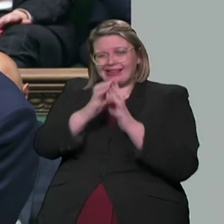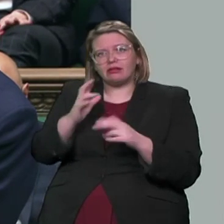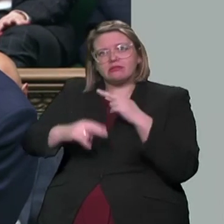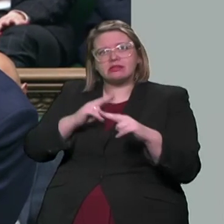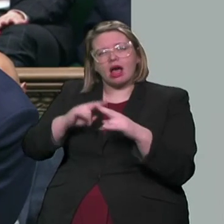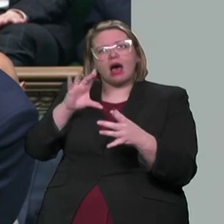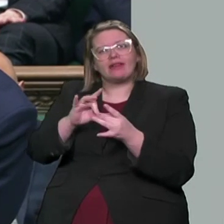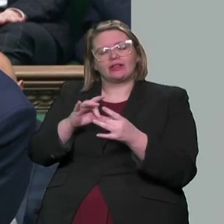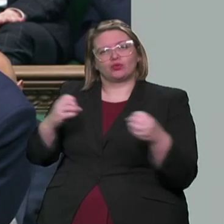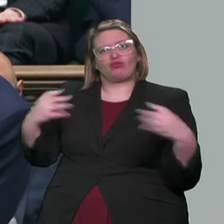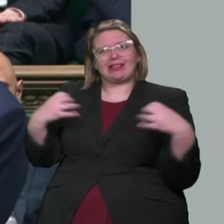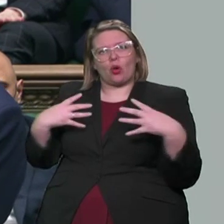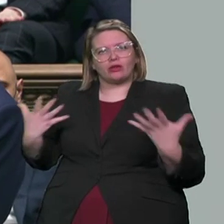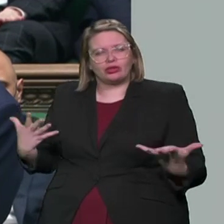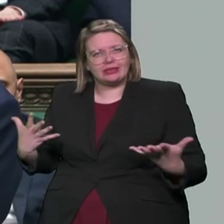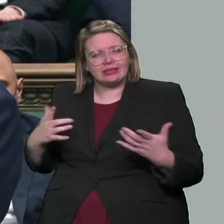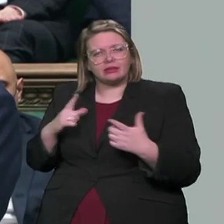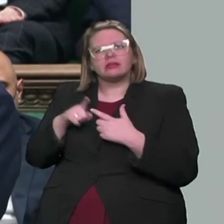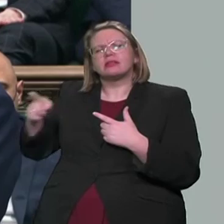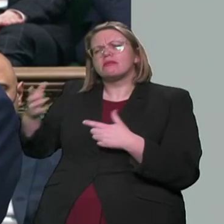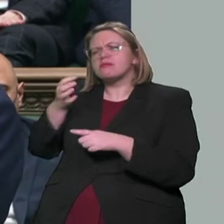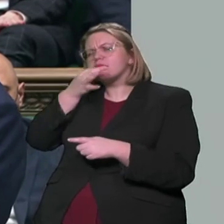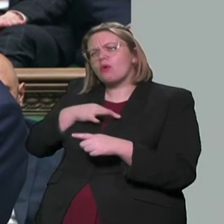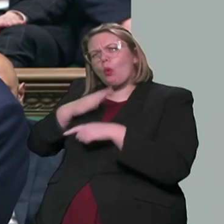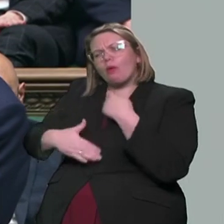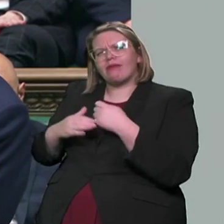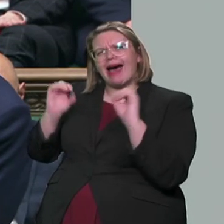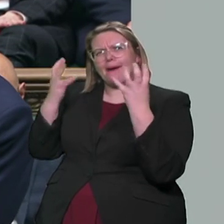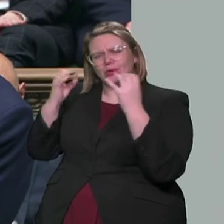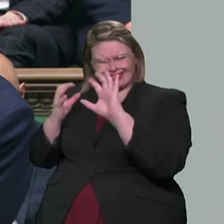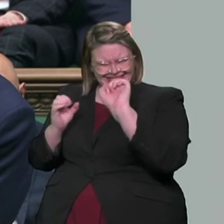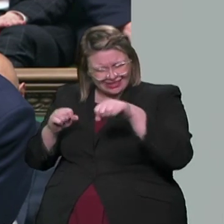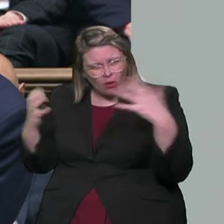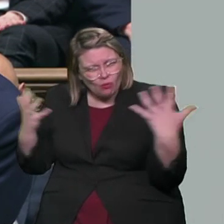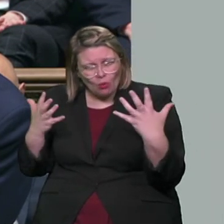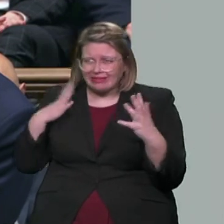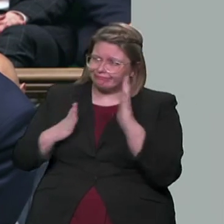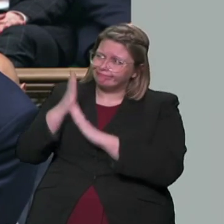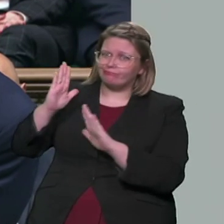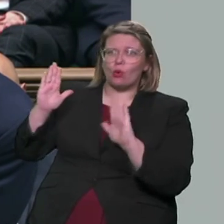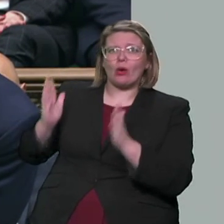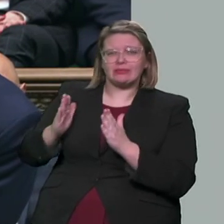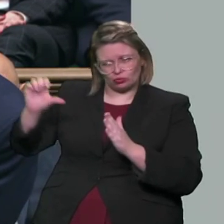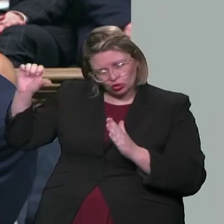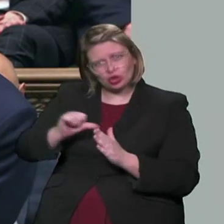She asks about ambulances, and yes, of course everybody should get an ambulance who needs one.